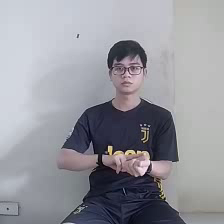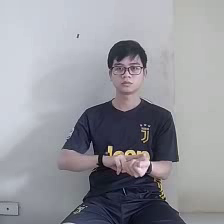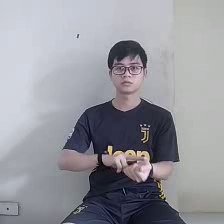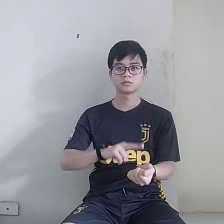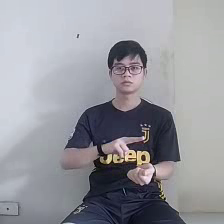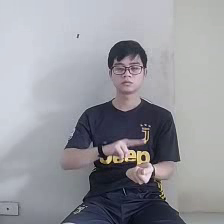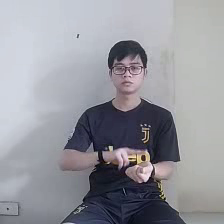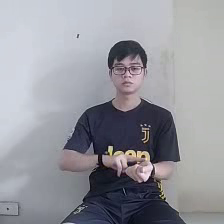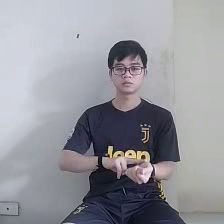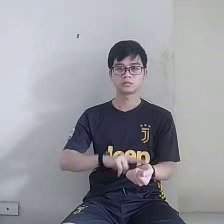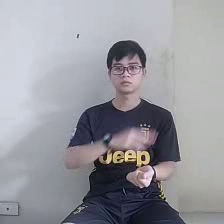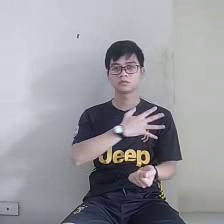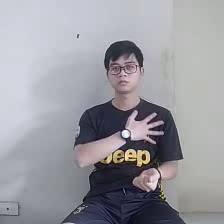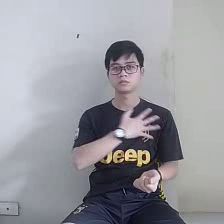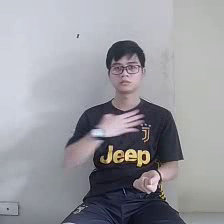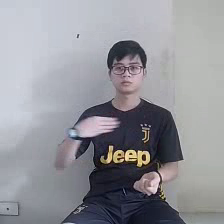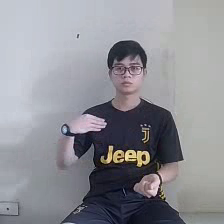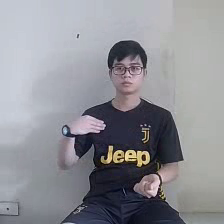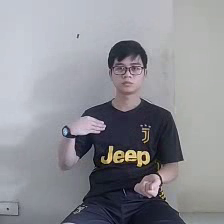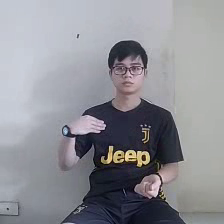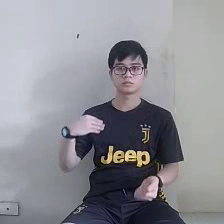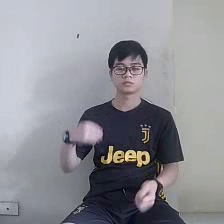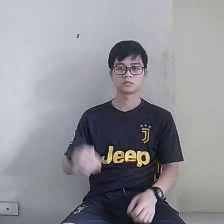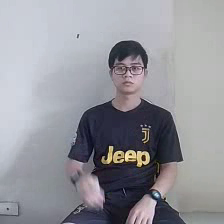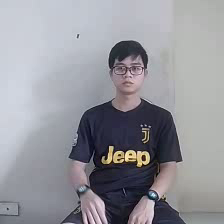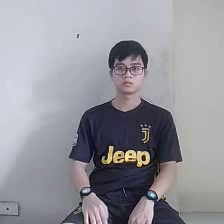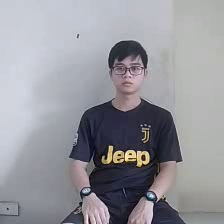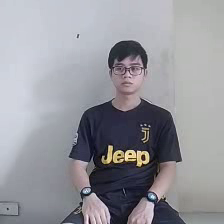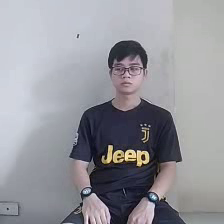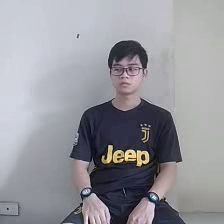Lây bệnh